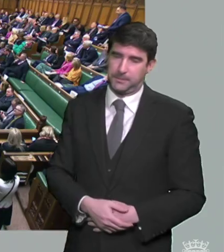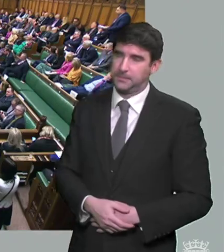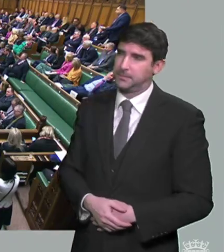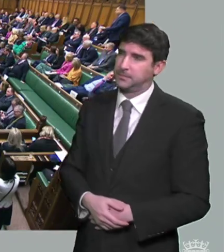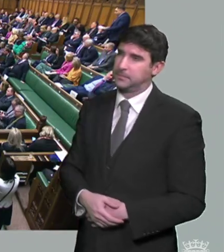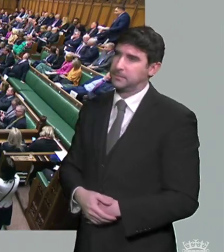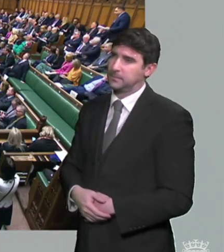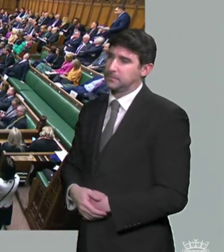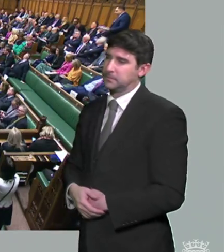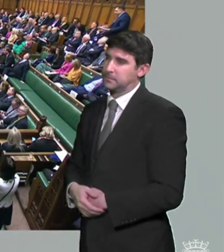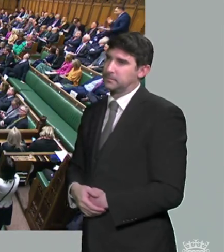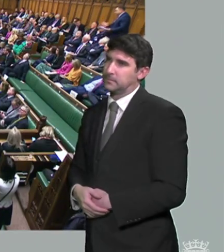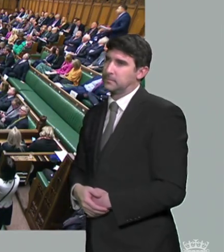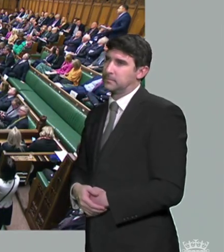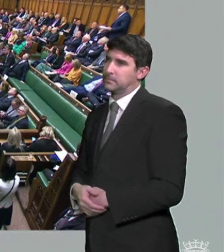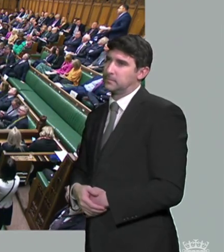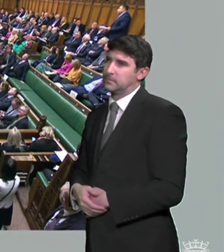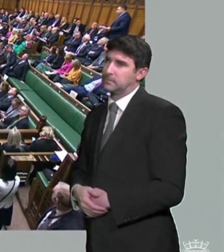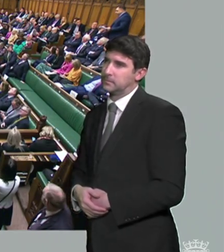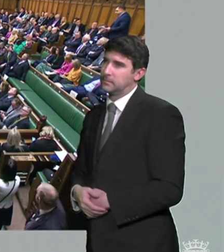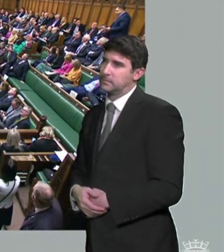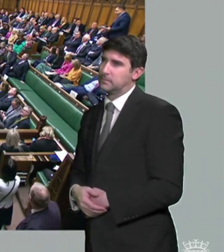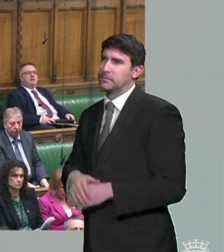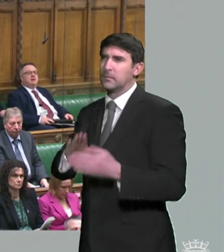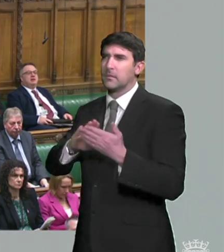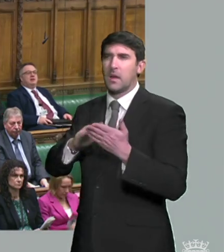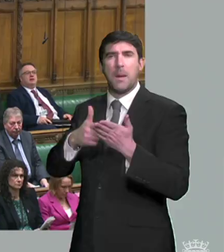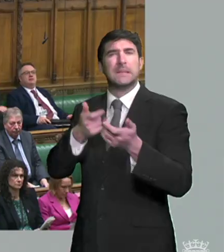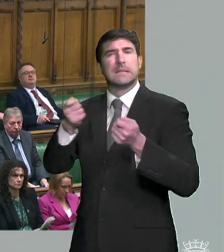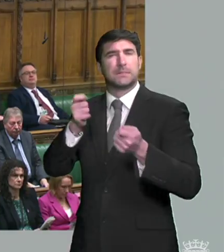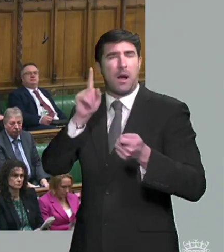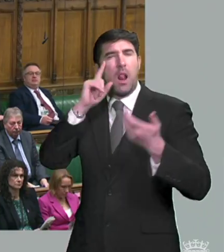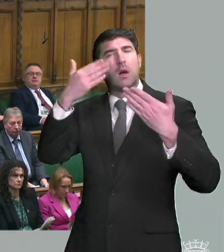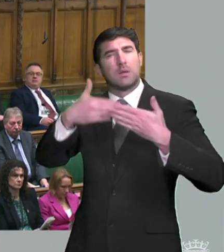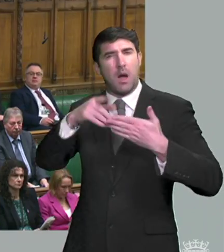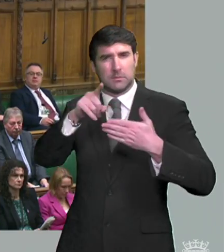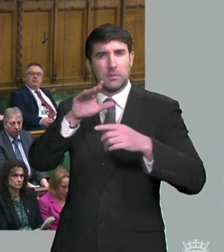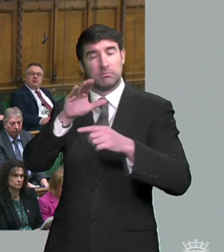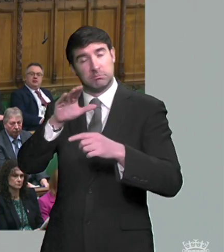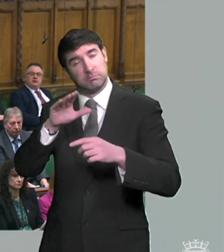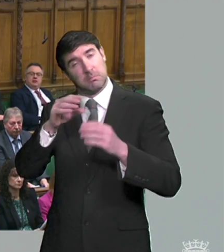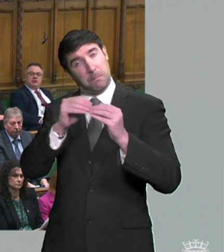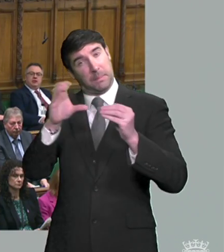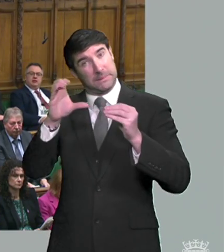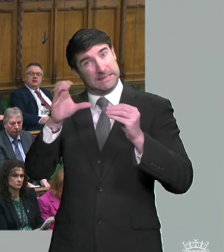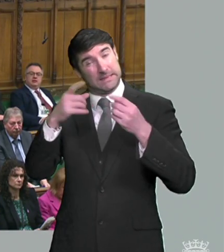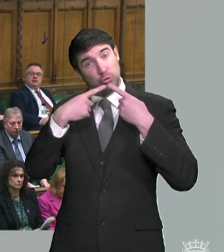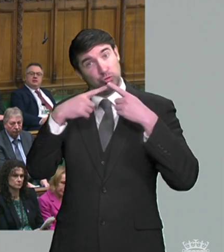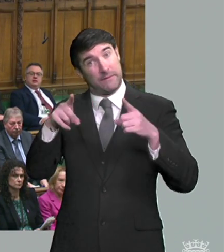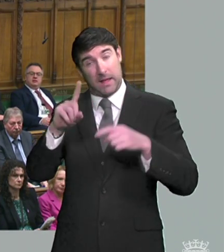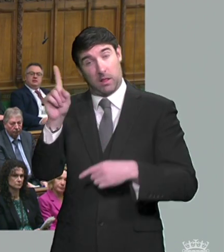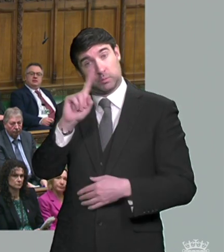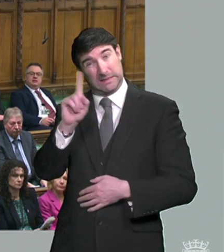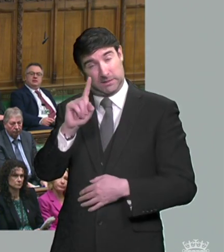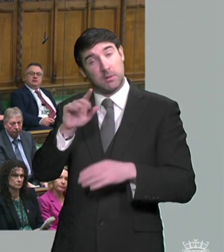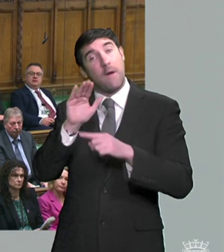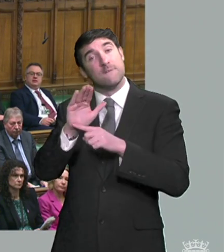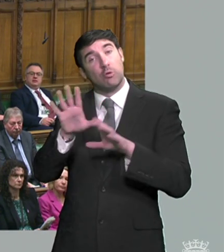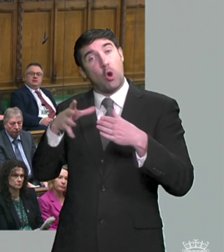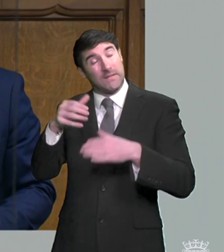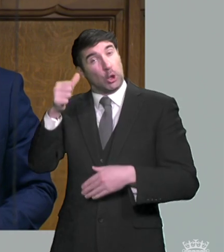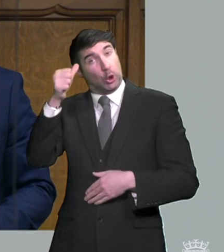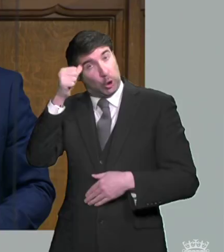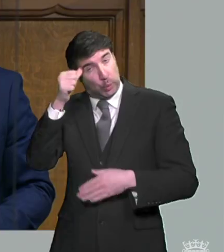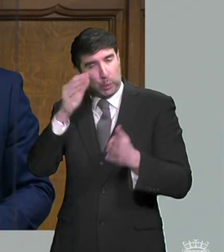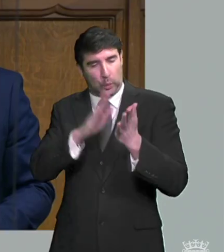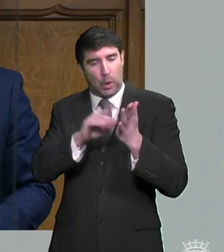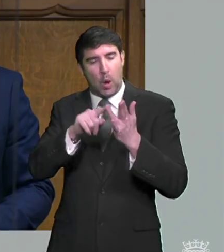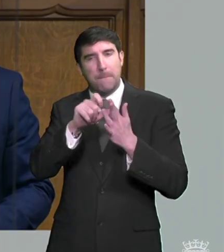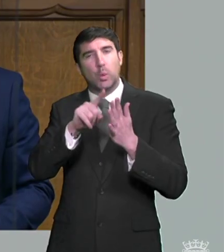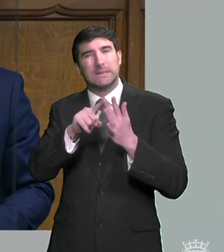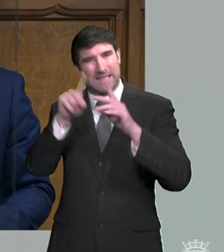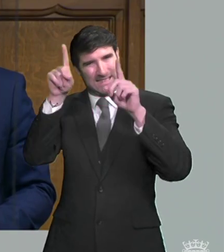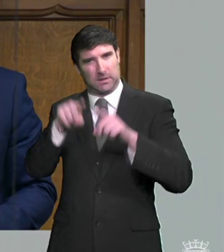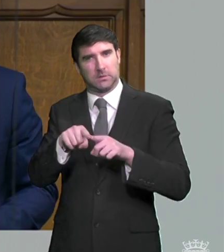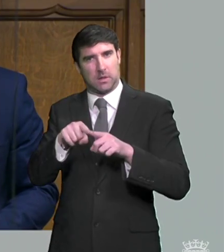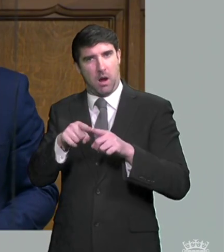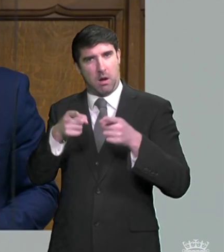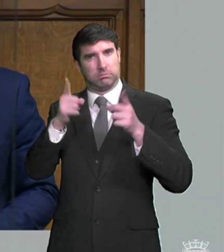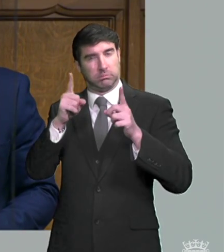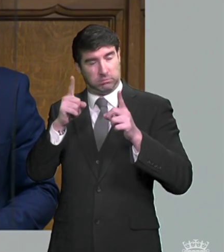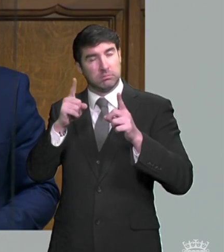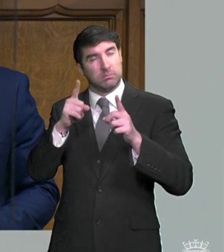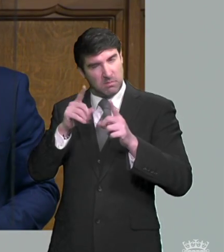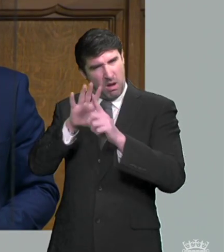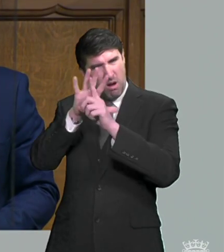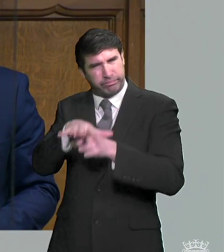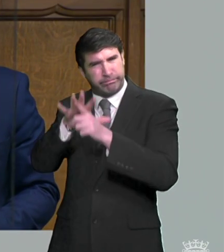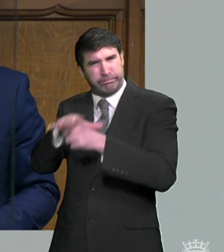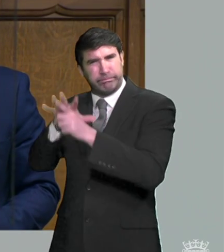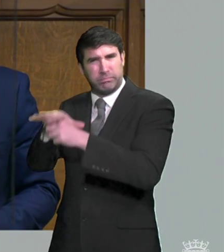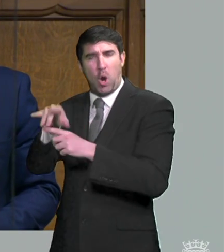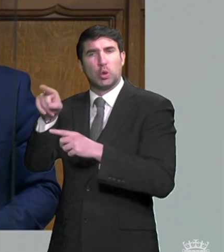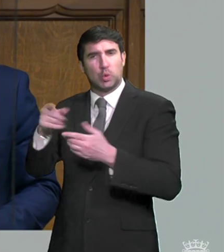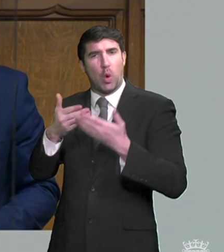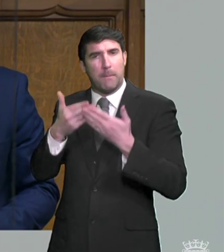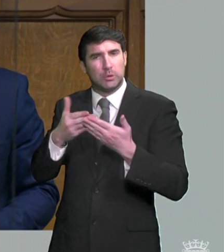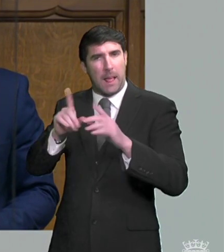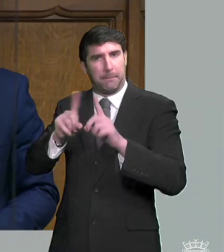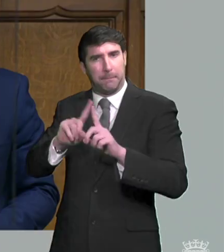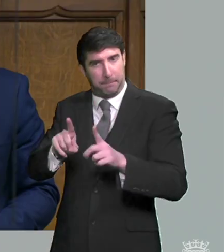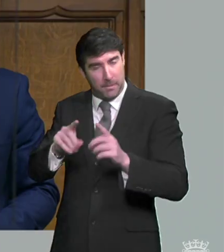Last night, the BBC revealed that the Foreign, Commonwealth and Development Office knew the extent of Narendra Modi’s involvement in the Gujarat massacre that paved the way for the persecution of Muslims and other minorities that we see in India today.